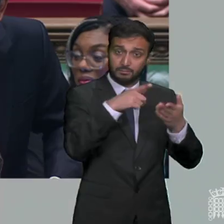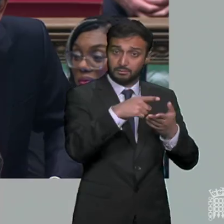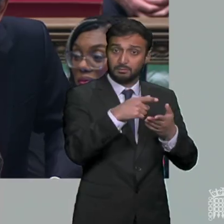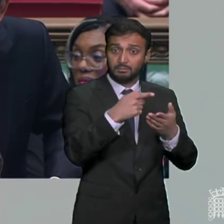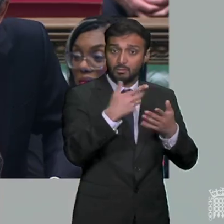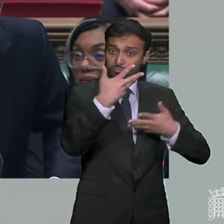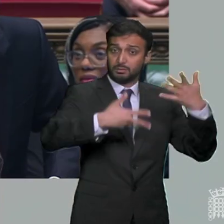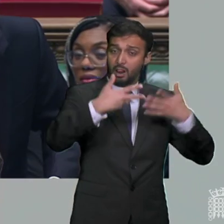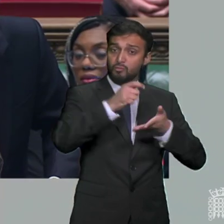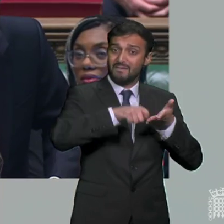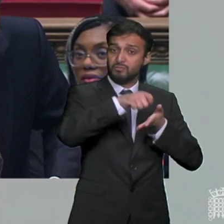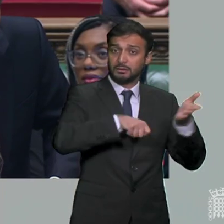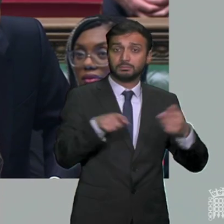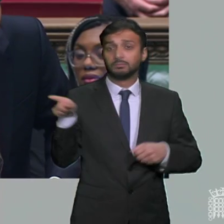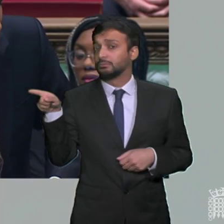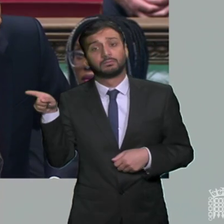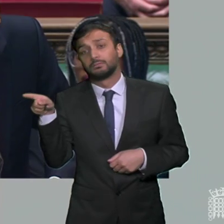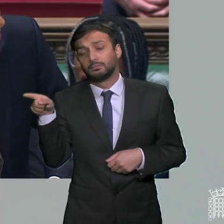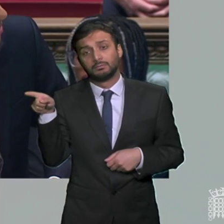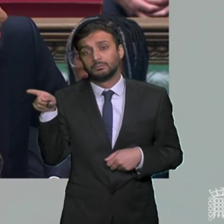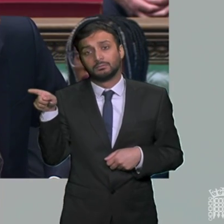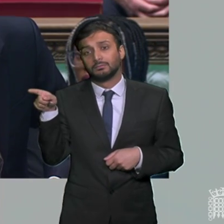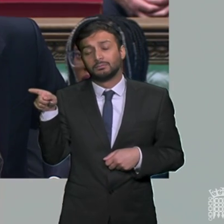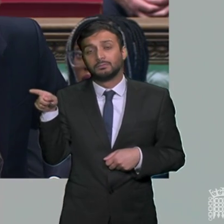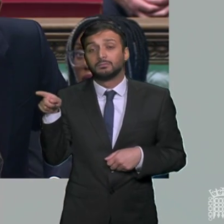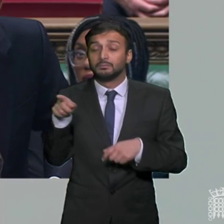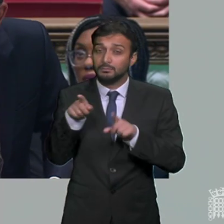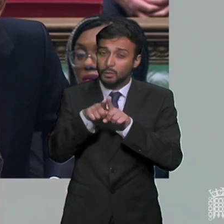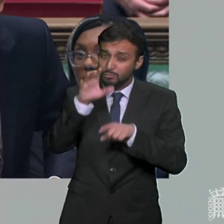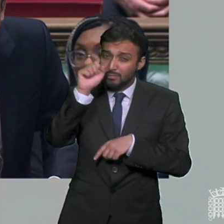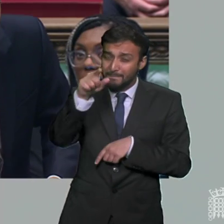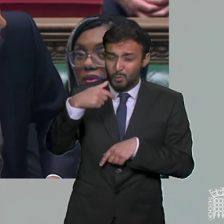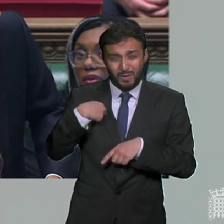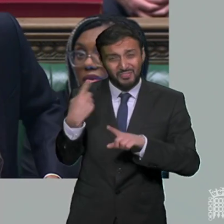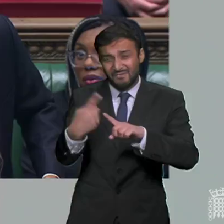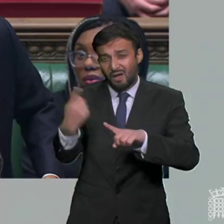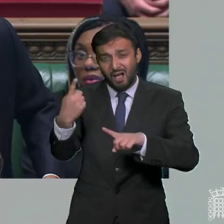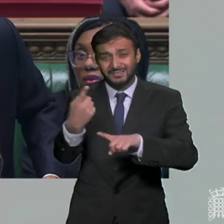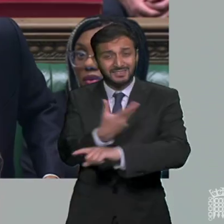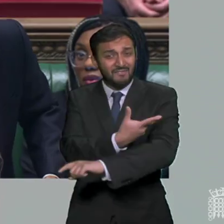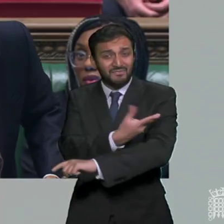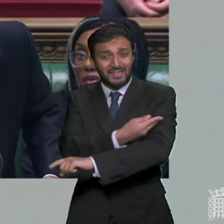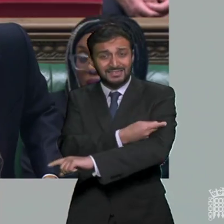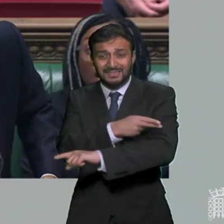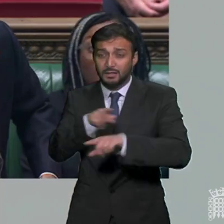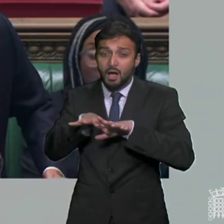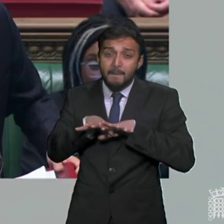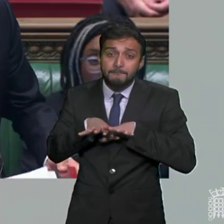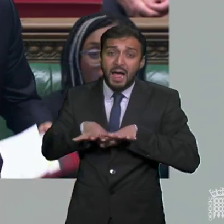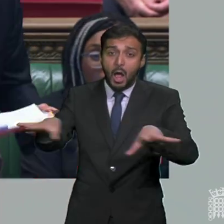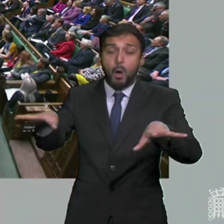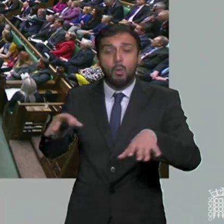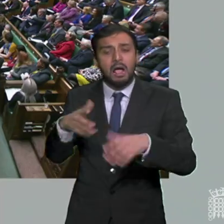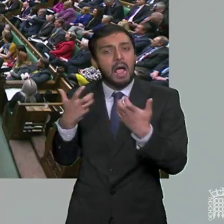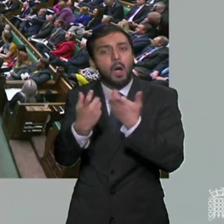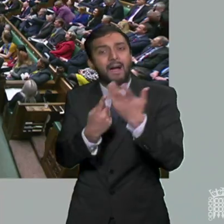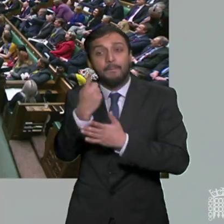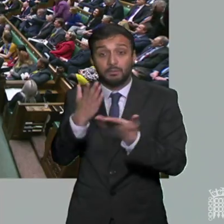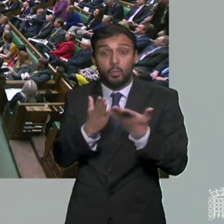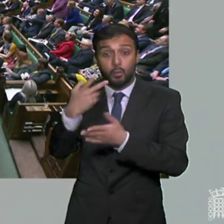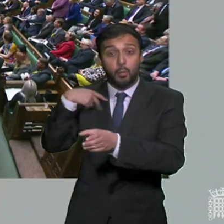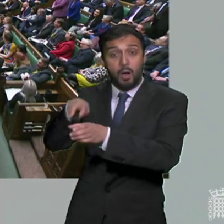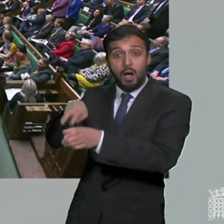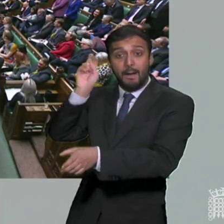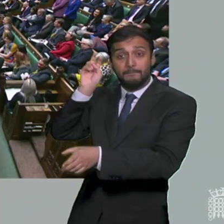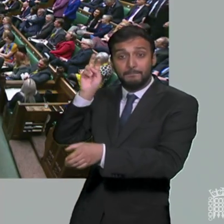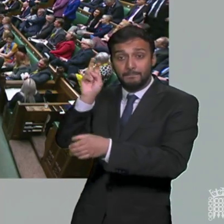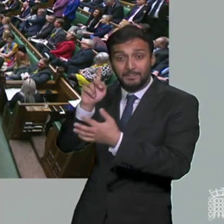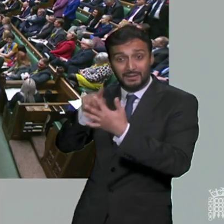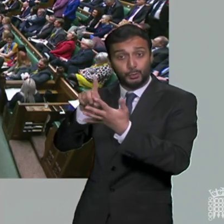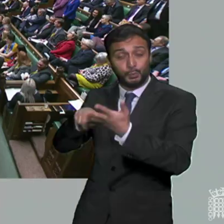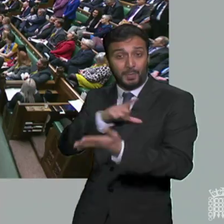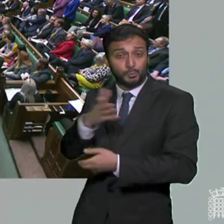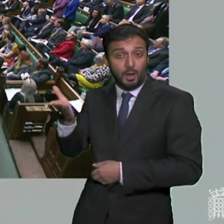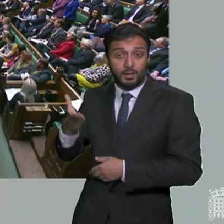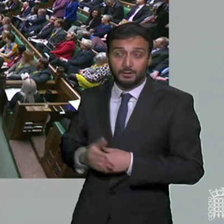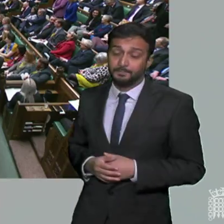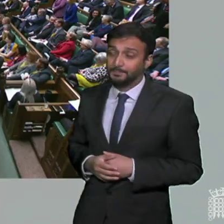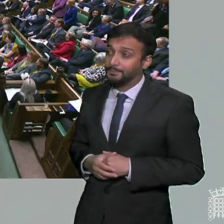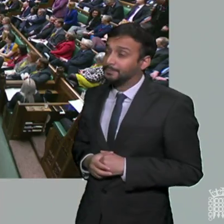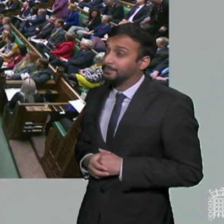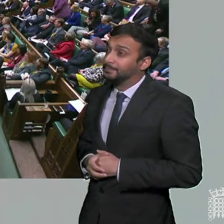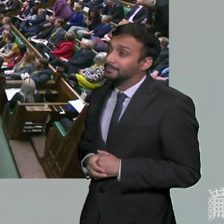Let us remember one thing: we had the fastest vaccine roll-out in the world because of our freedoms after leaving the European Union.